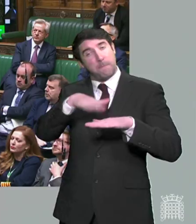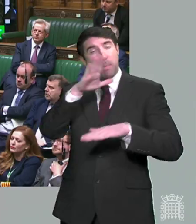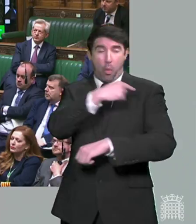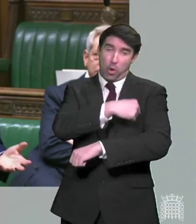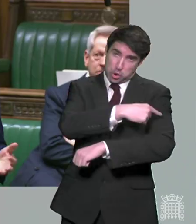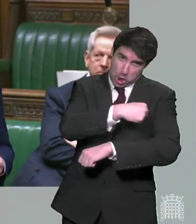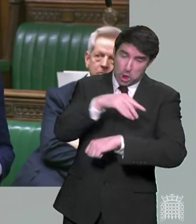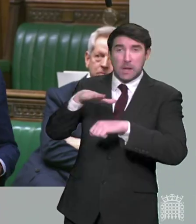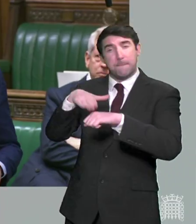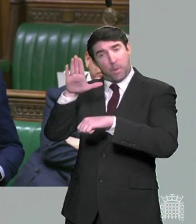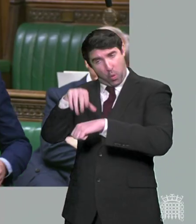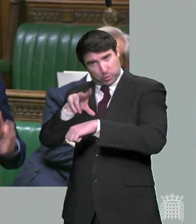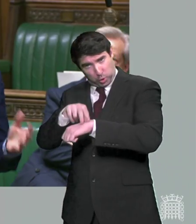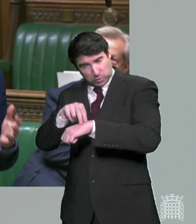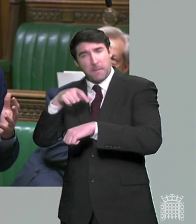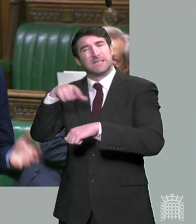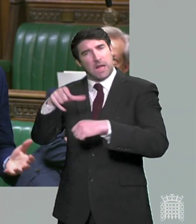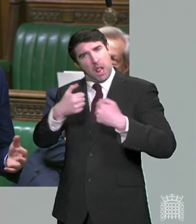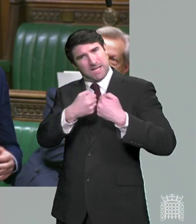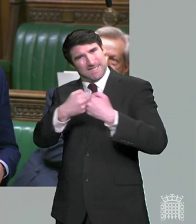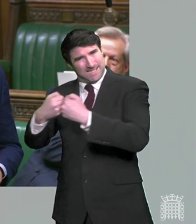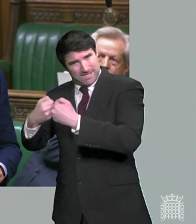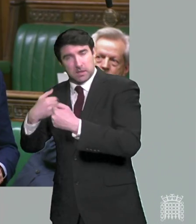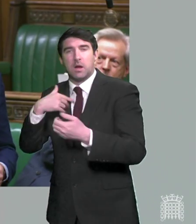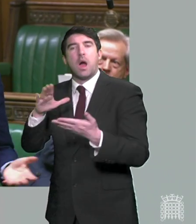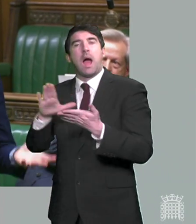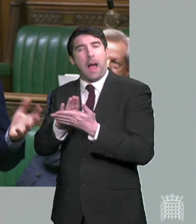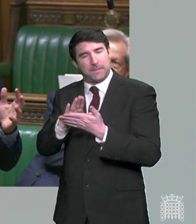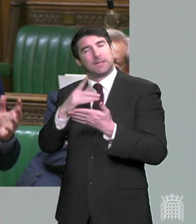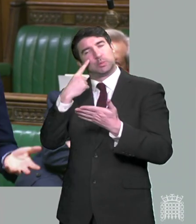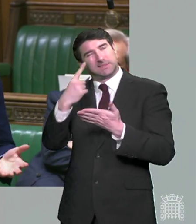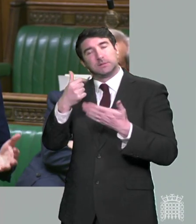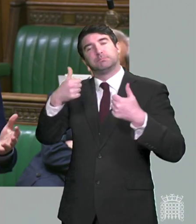So I welcome the fact that, for the first time, the NHS will get an independently verified workforce plan.